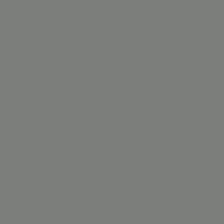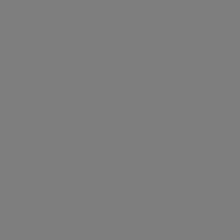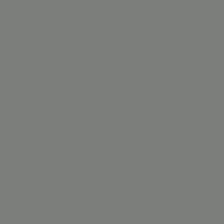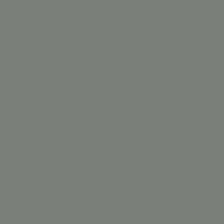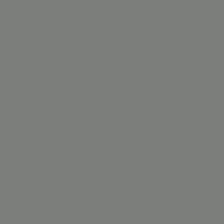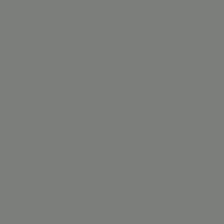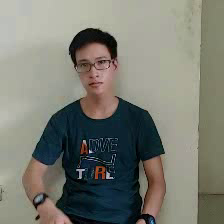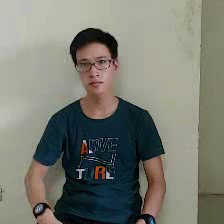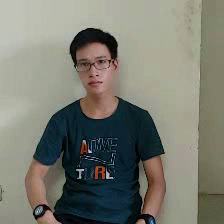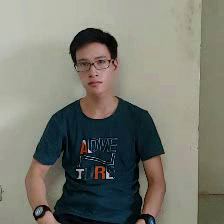Biết